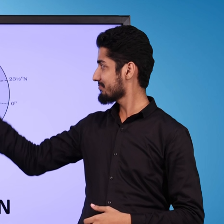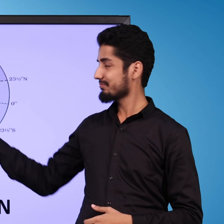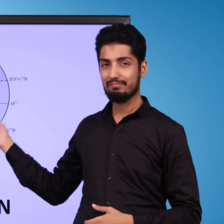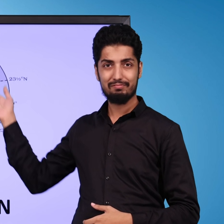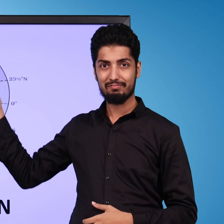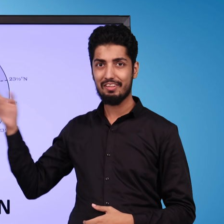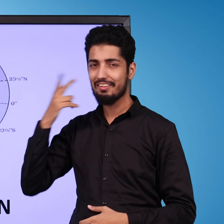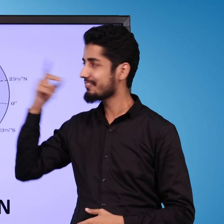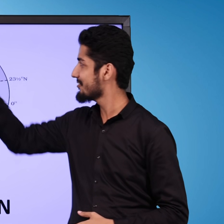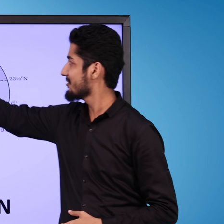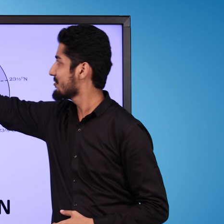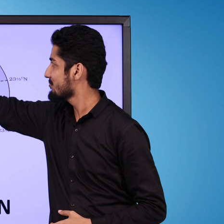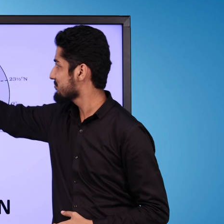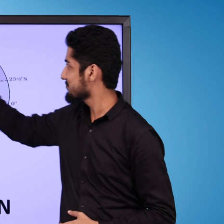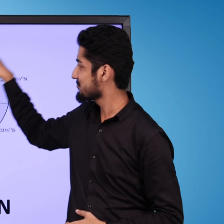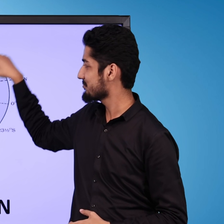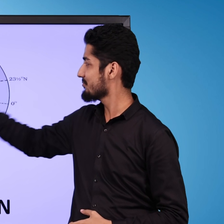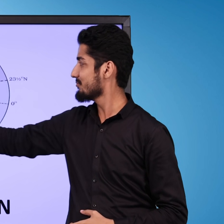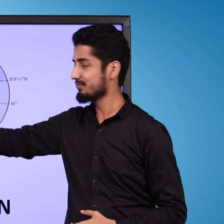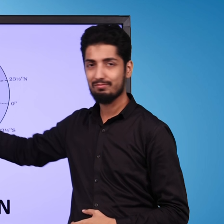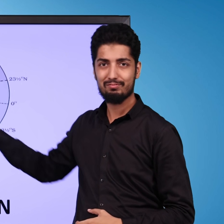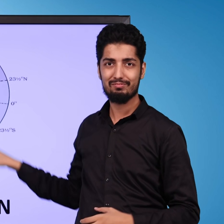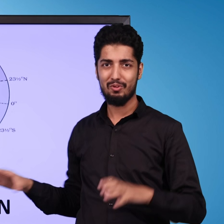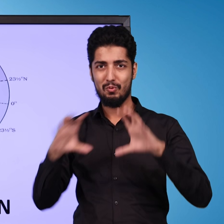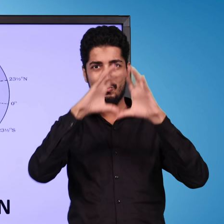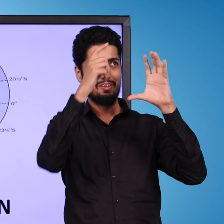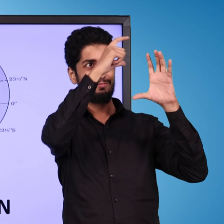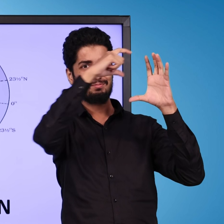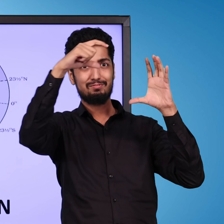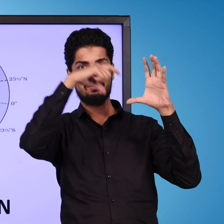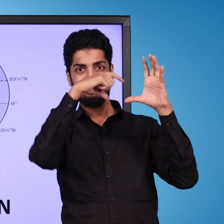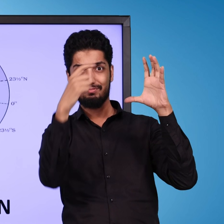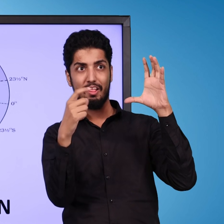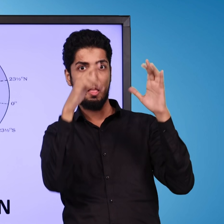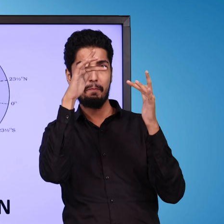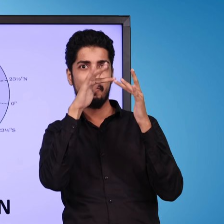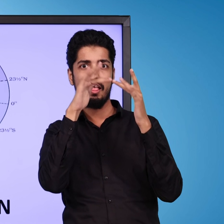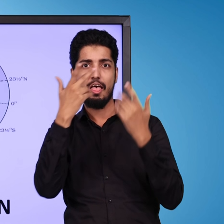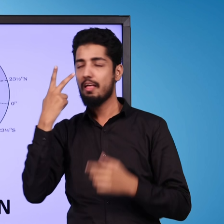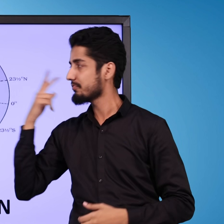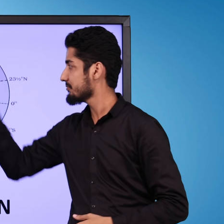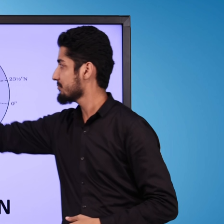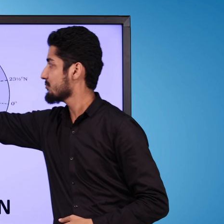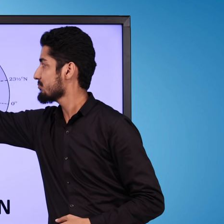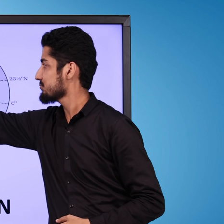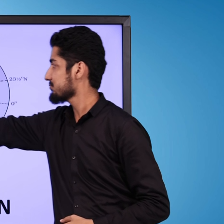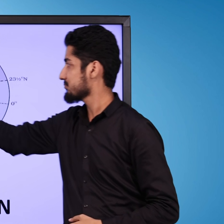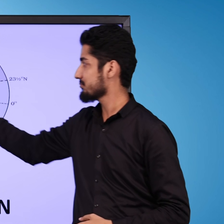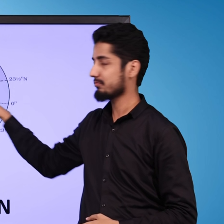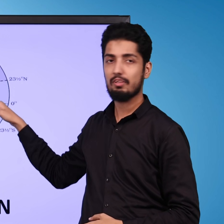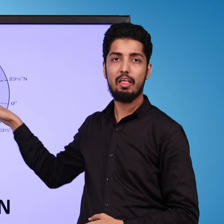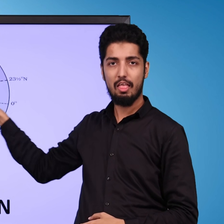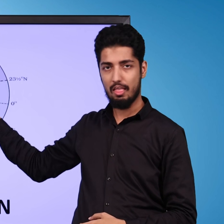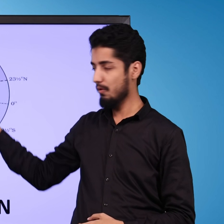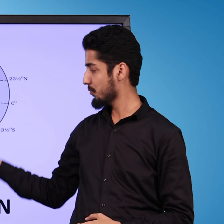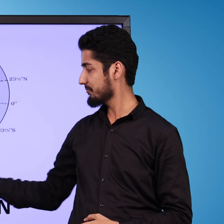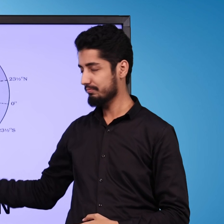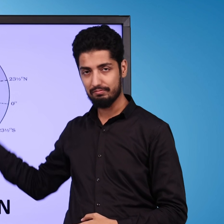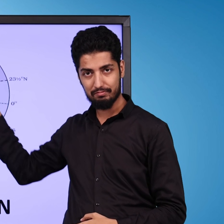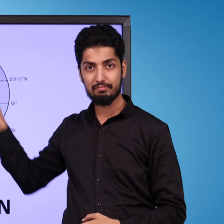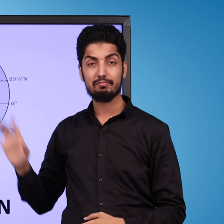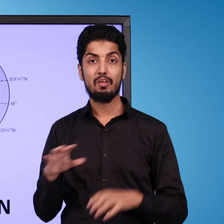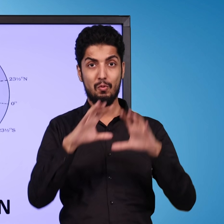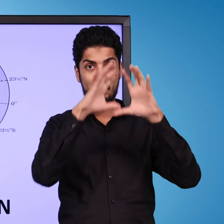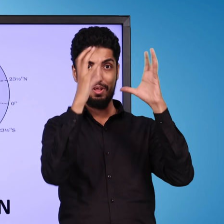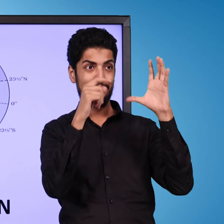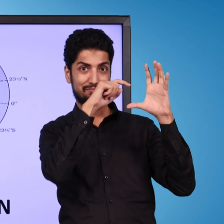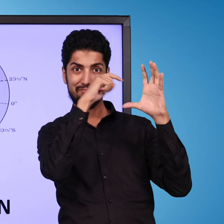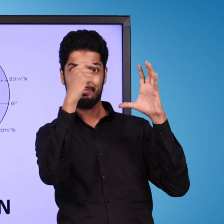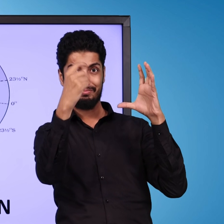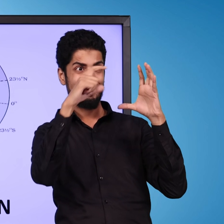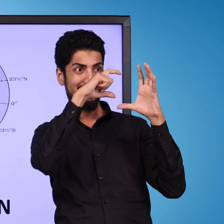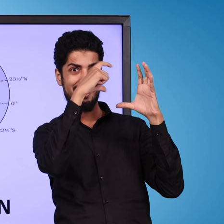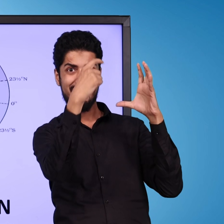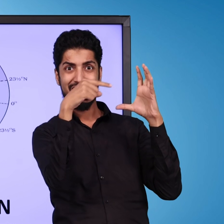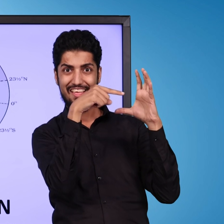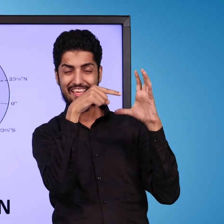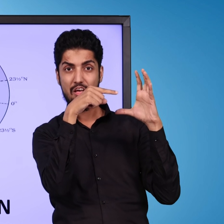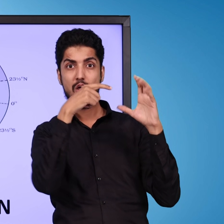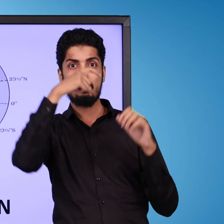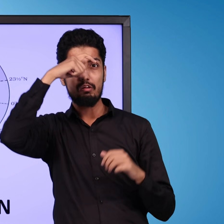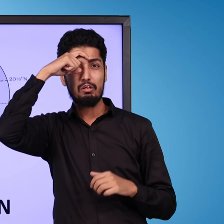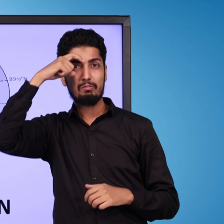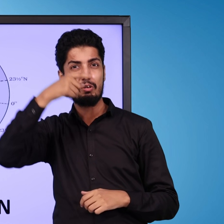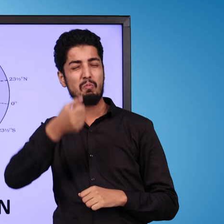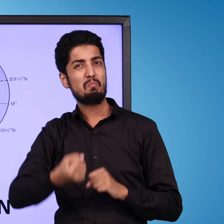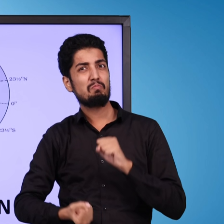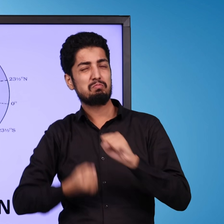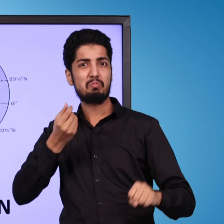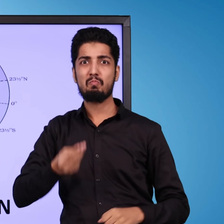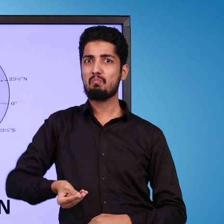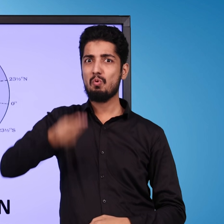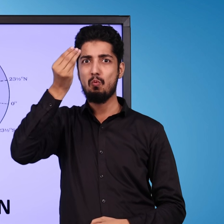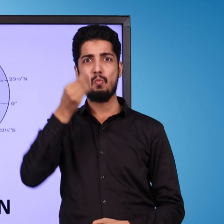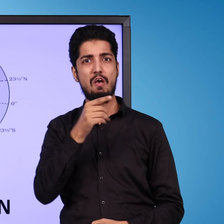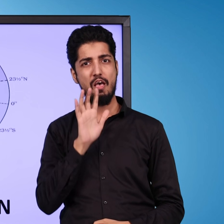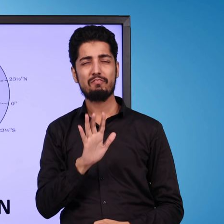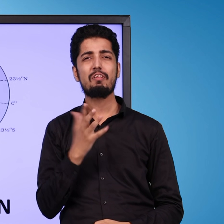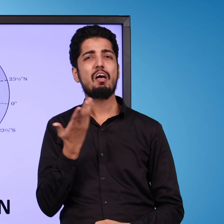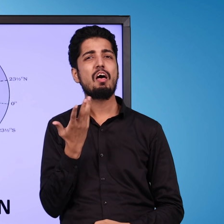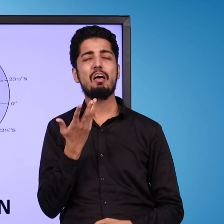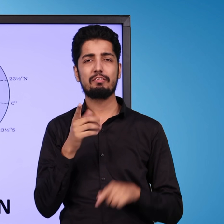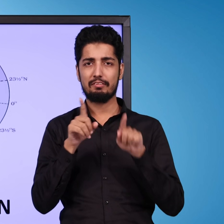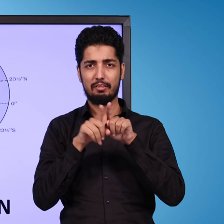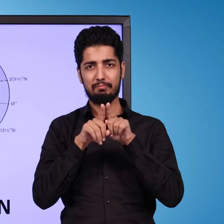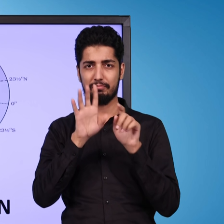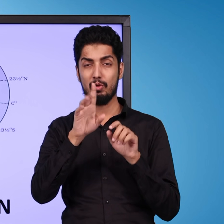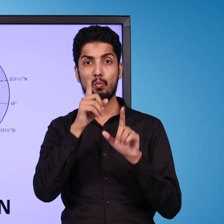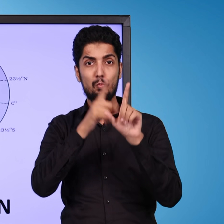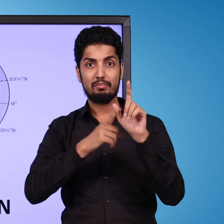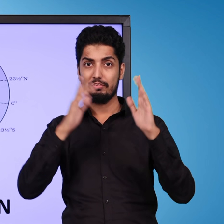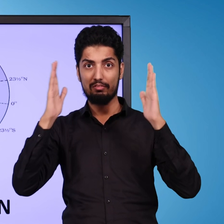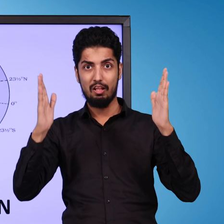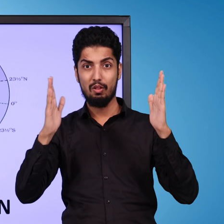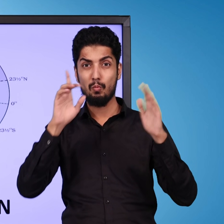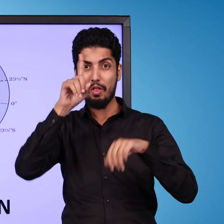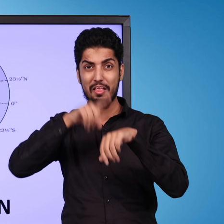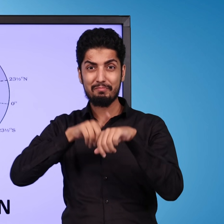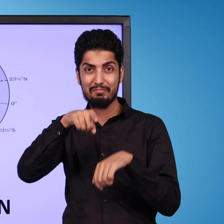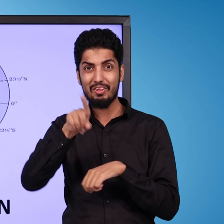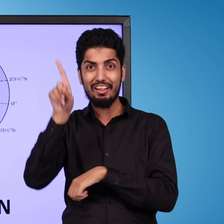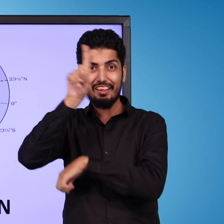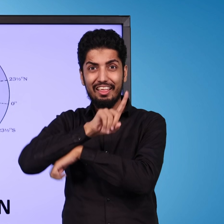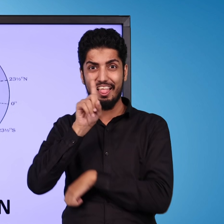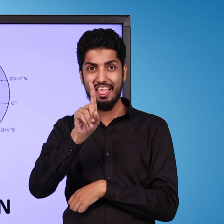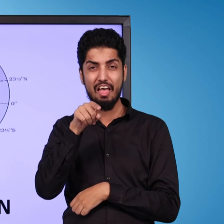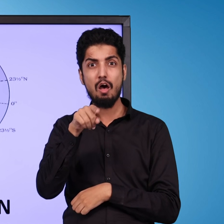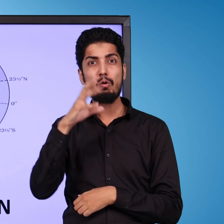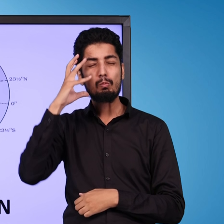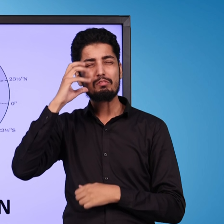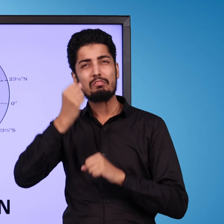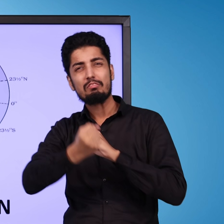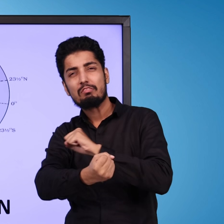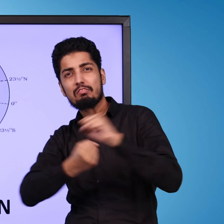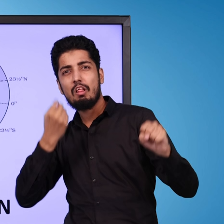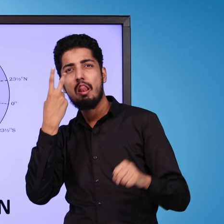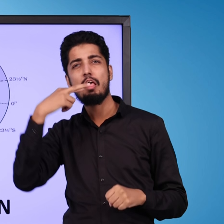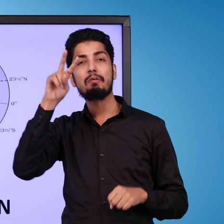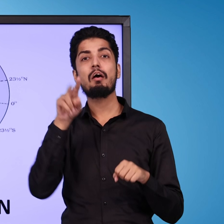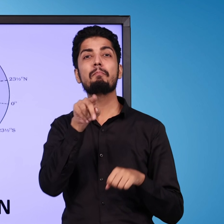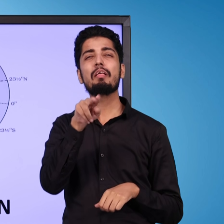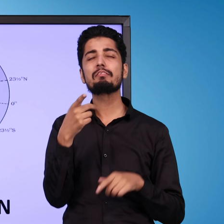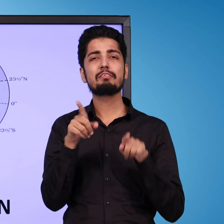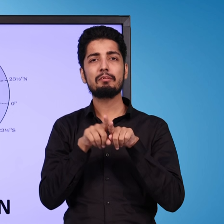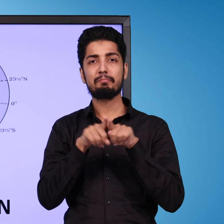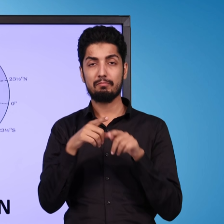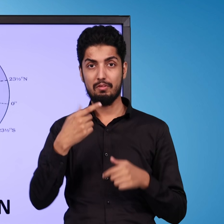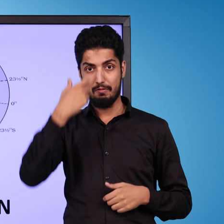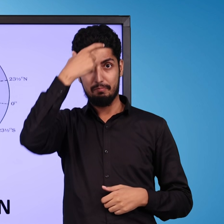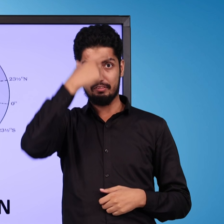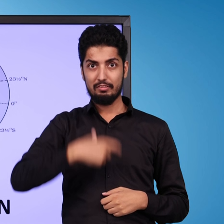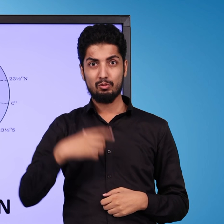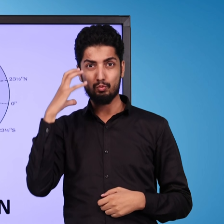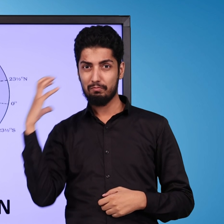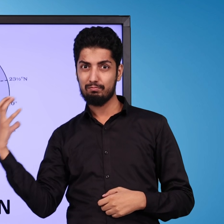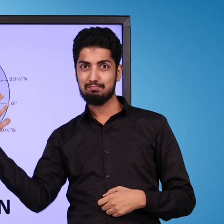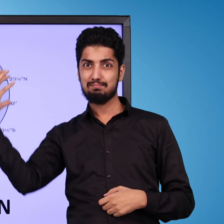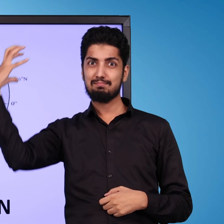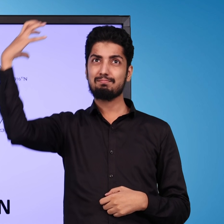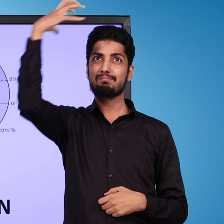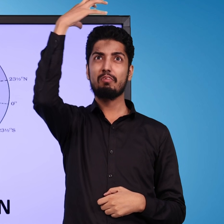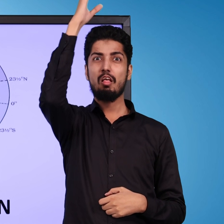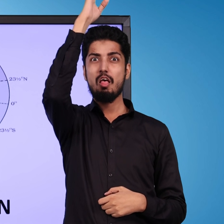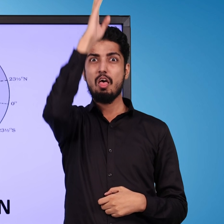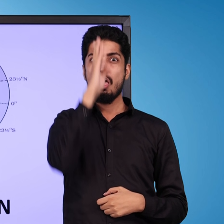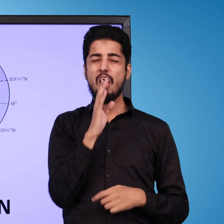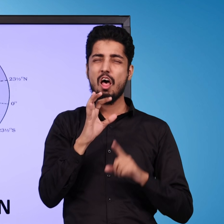and the Tropic of Capricorn. The midday sun is exactly overhead at least Once a year